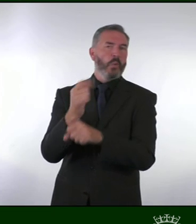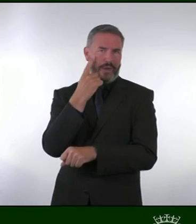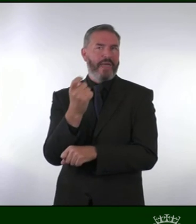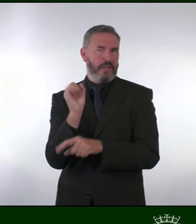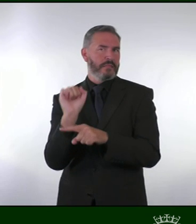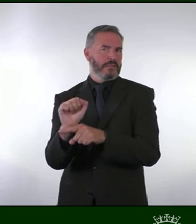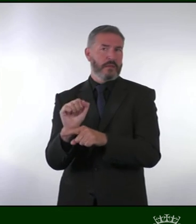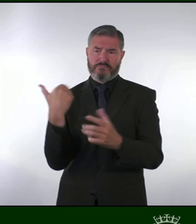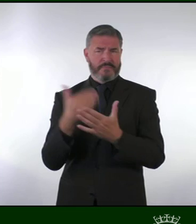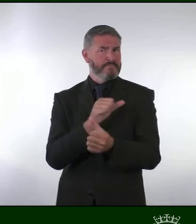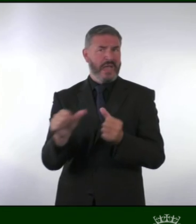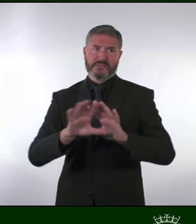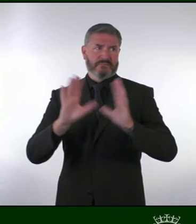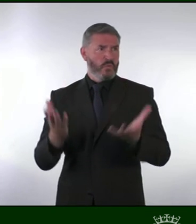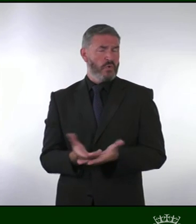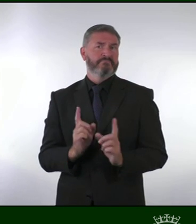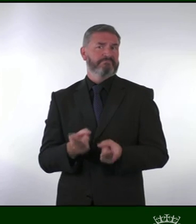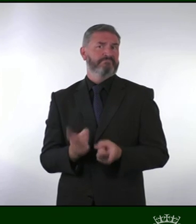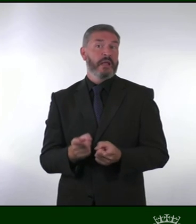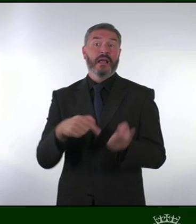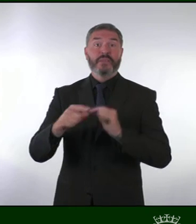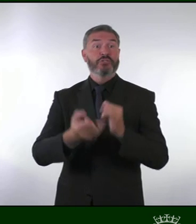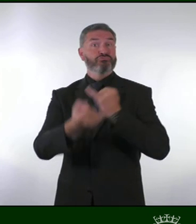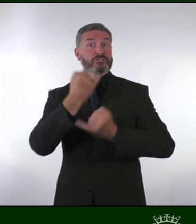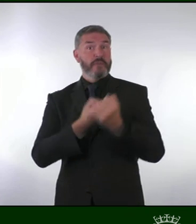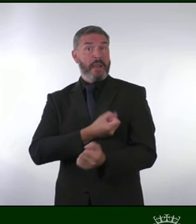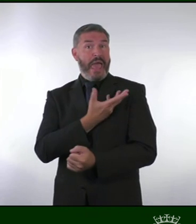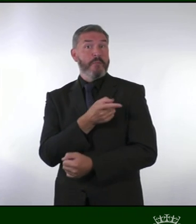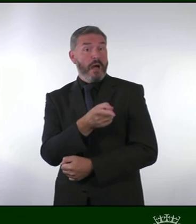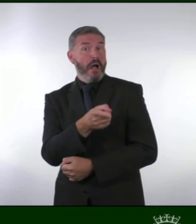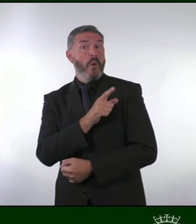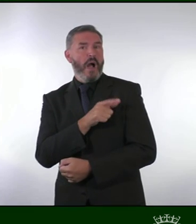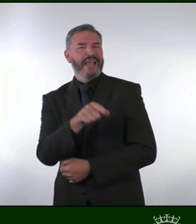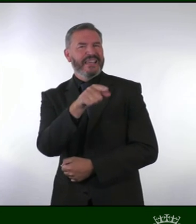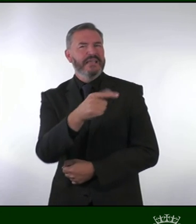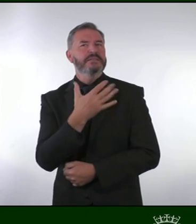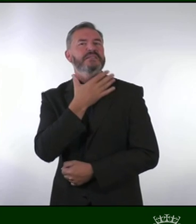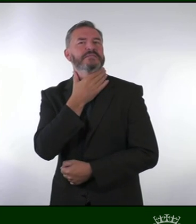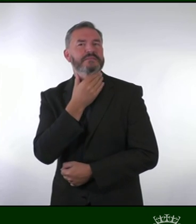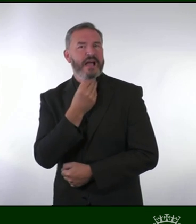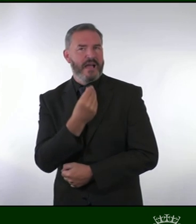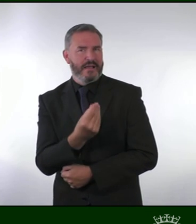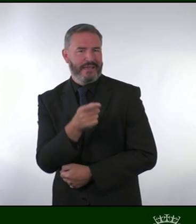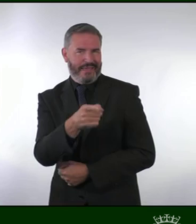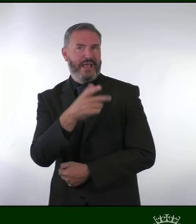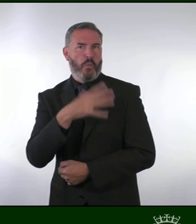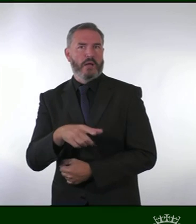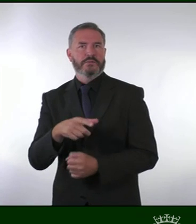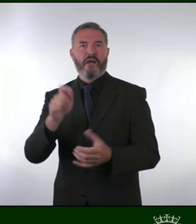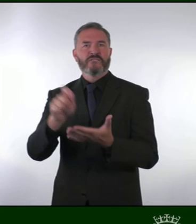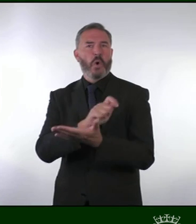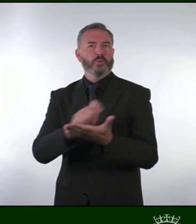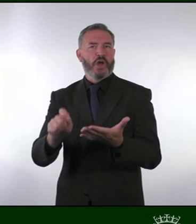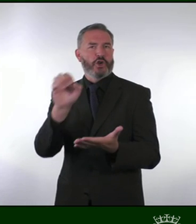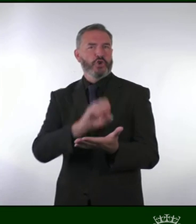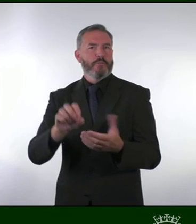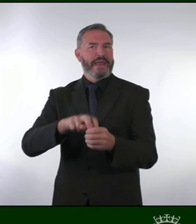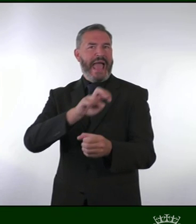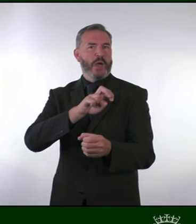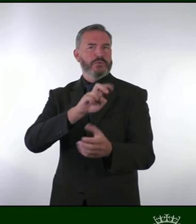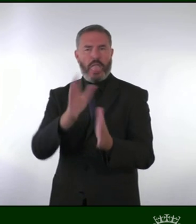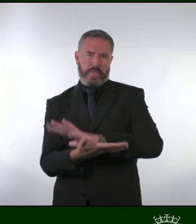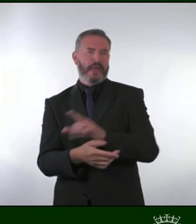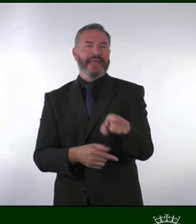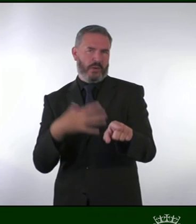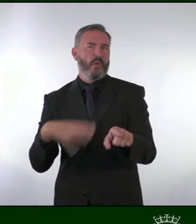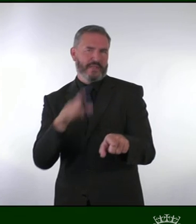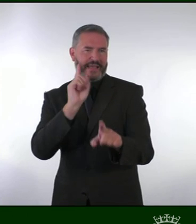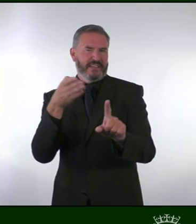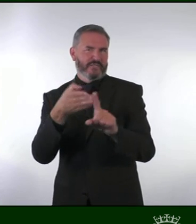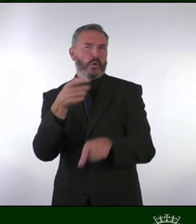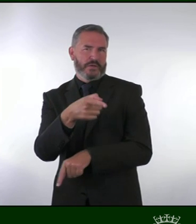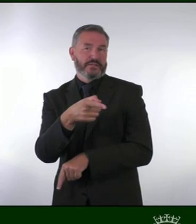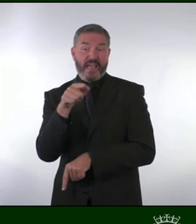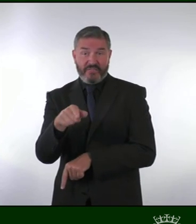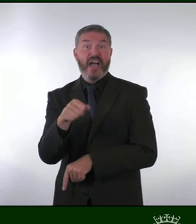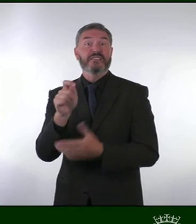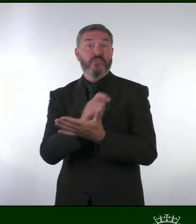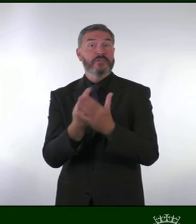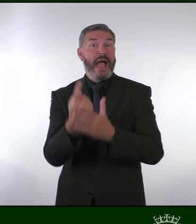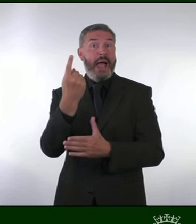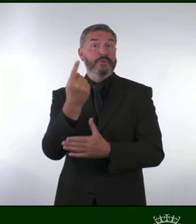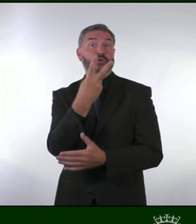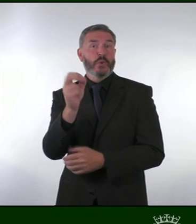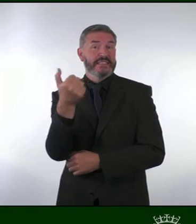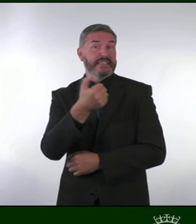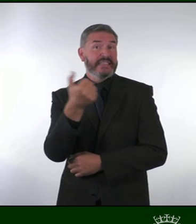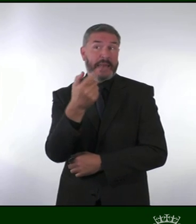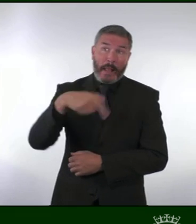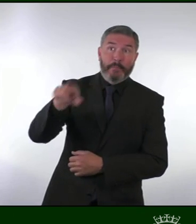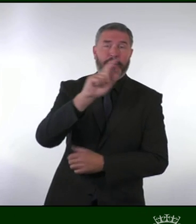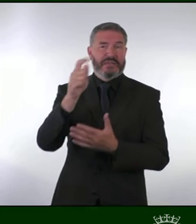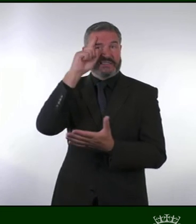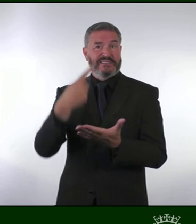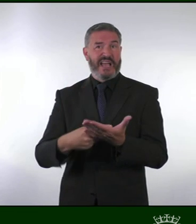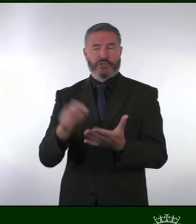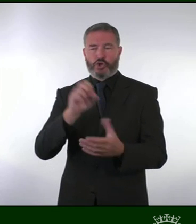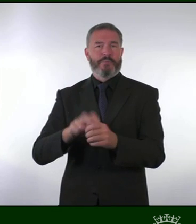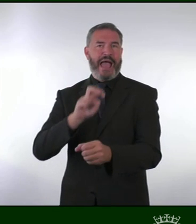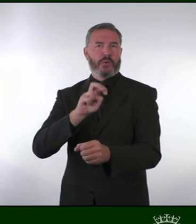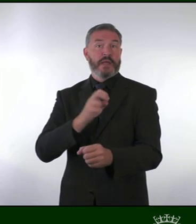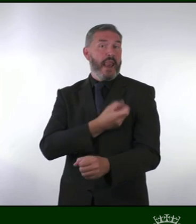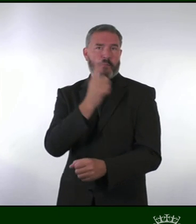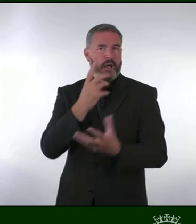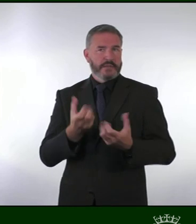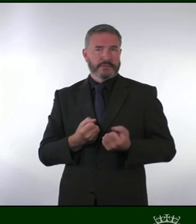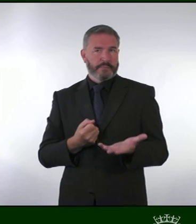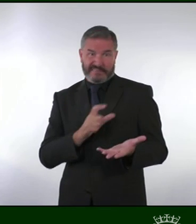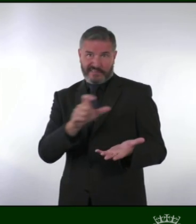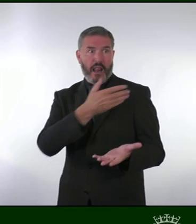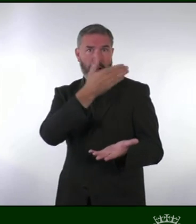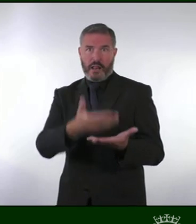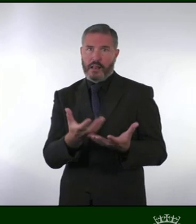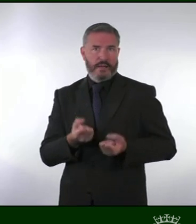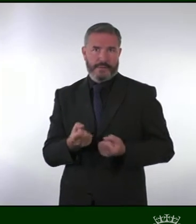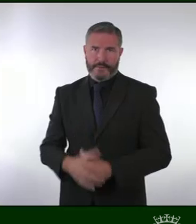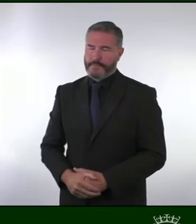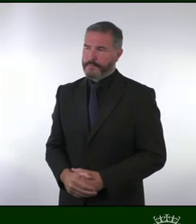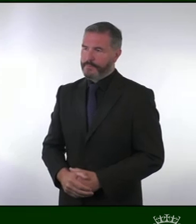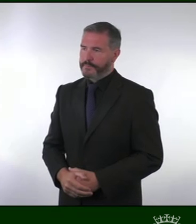Frankly, I think that everybody understands that these criticisms are motivated by a desire to undermine the referendum on membership of the European Union that took place in 2016, the result of which the right honourable and learned Gentleman simply cannot bring himself to accept.